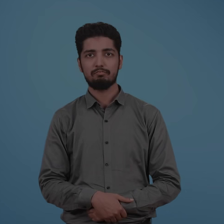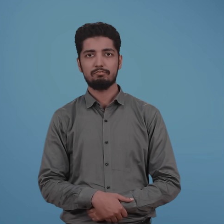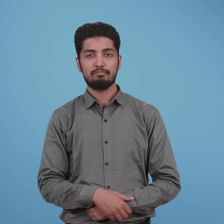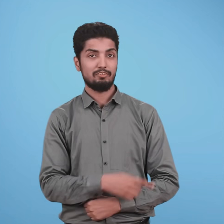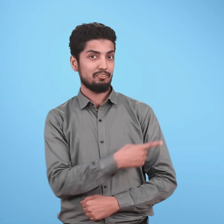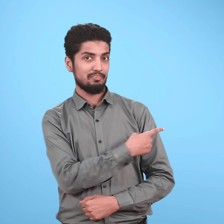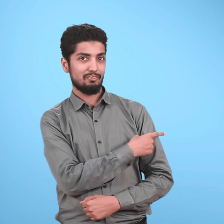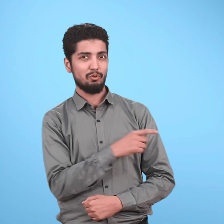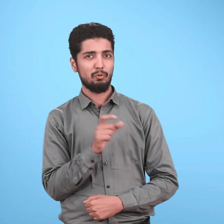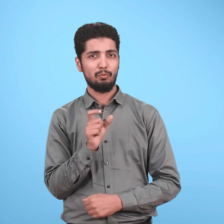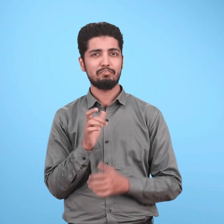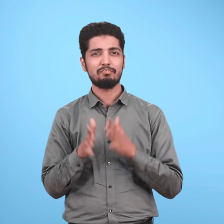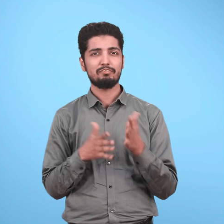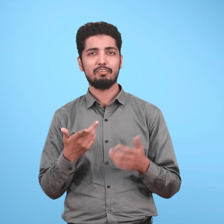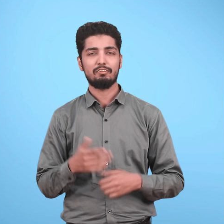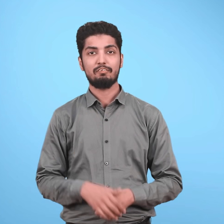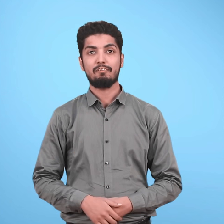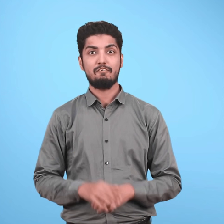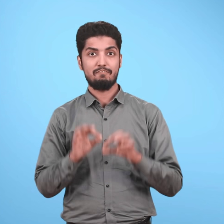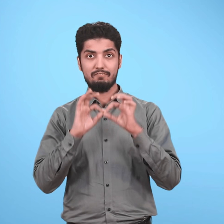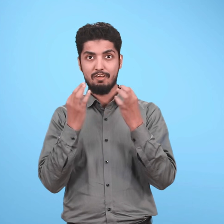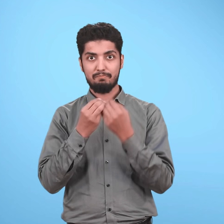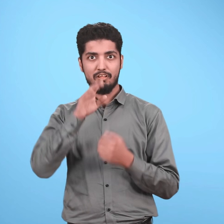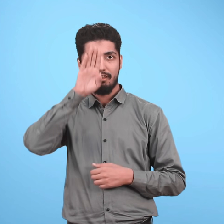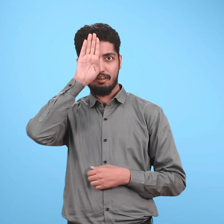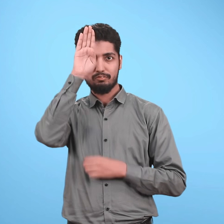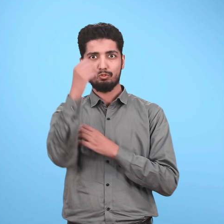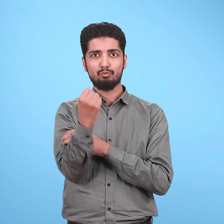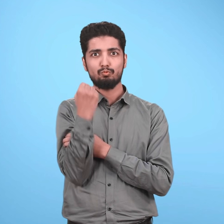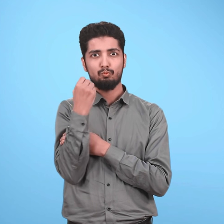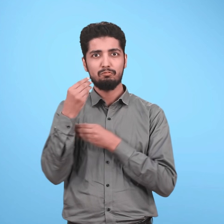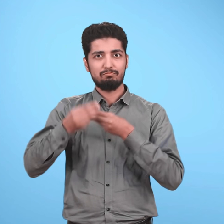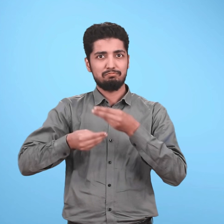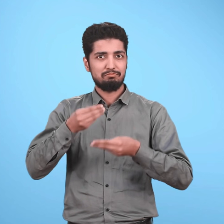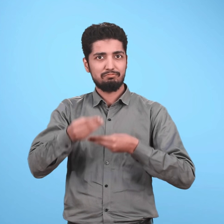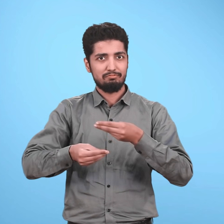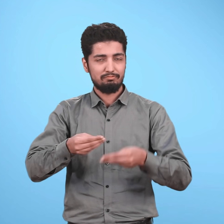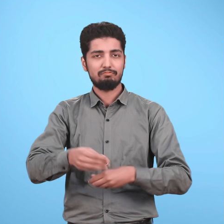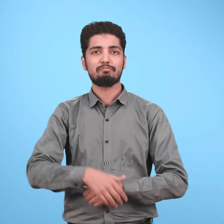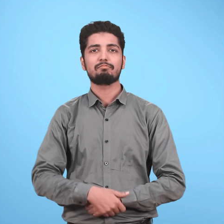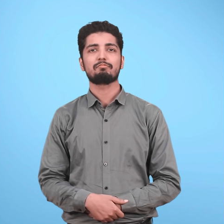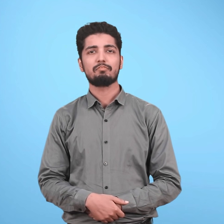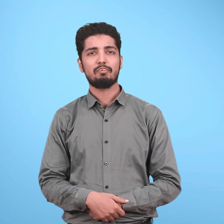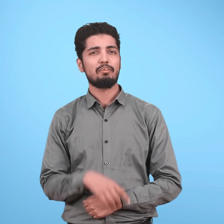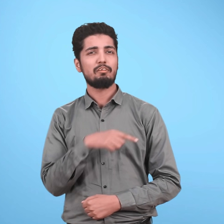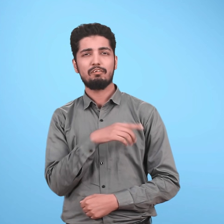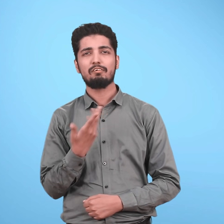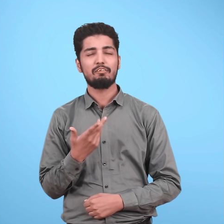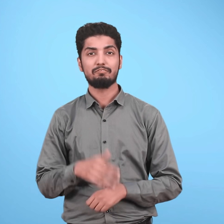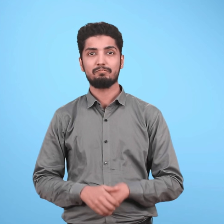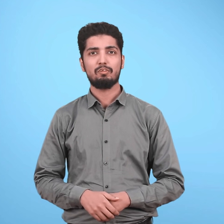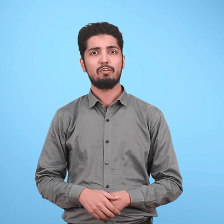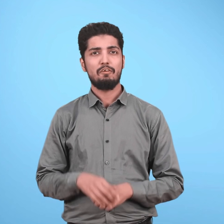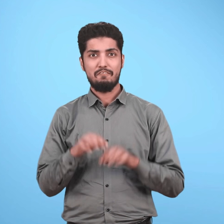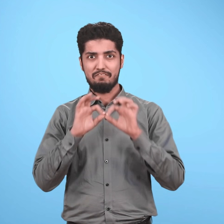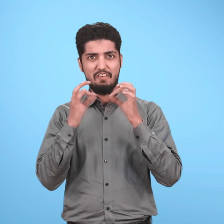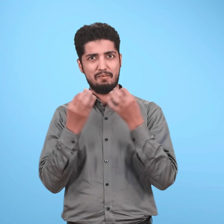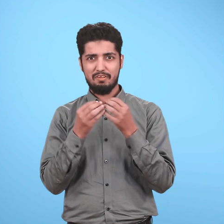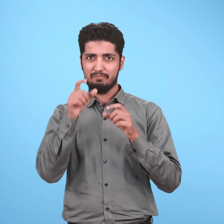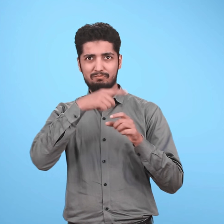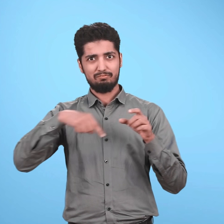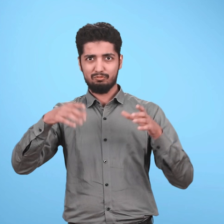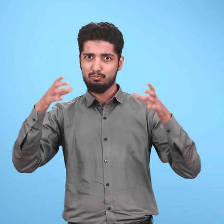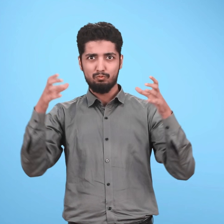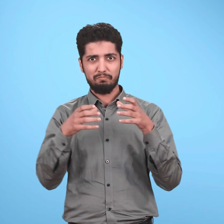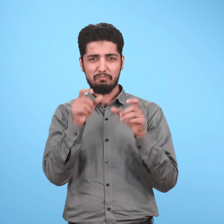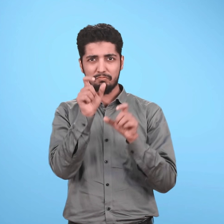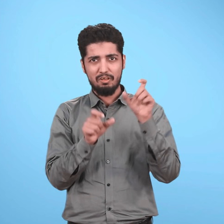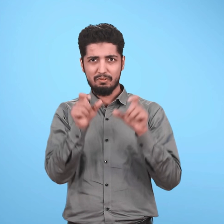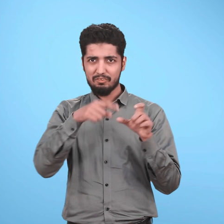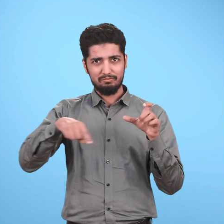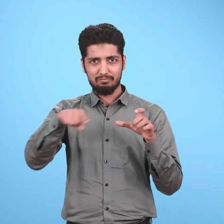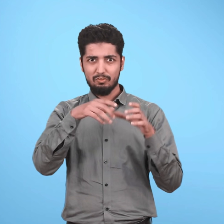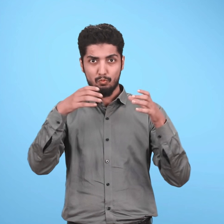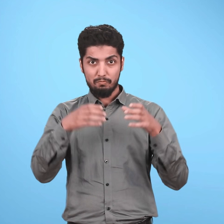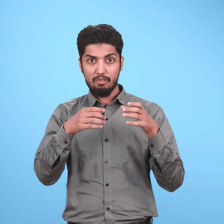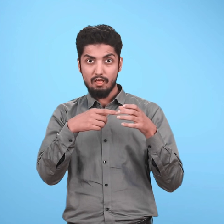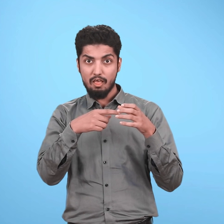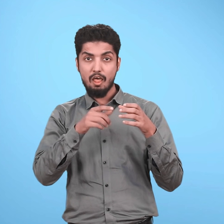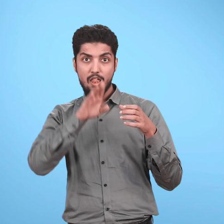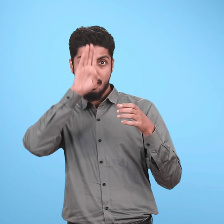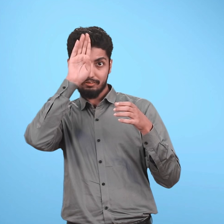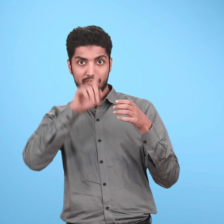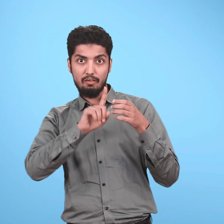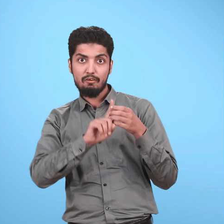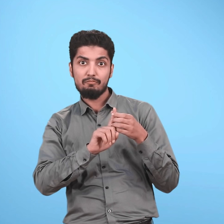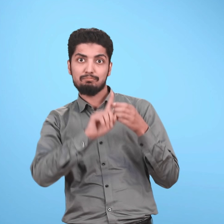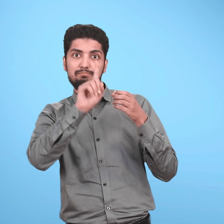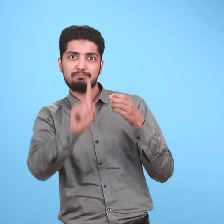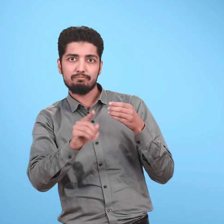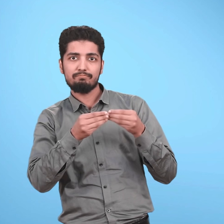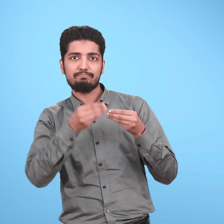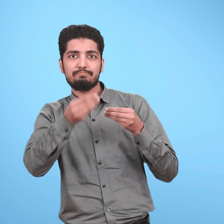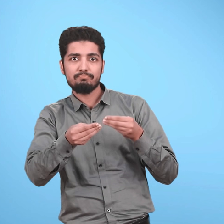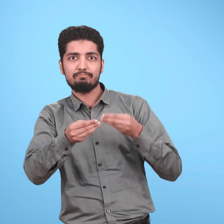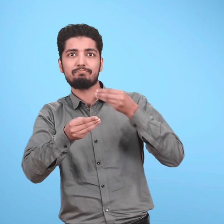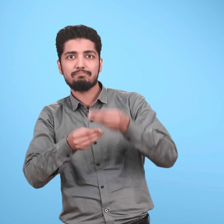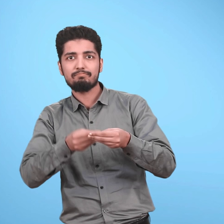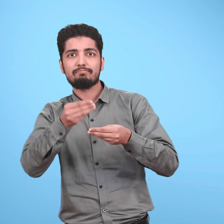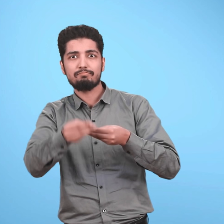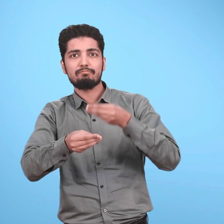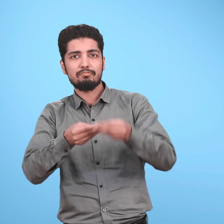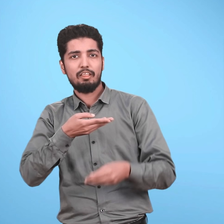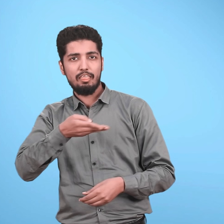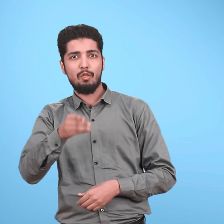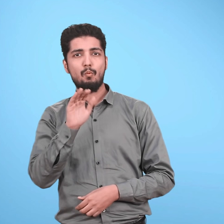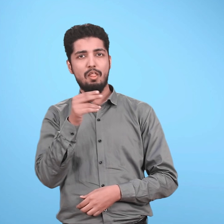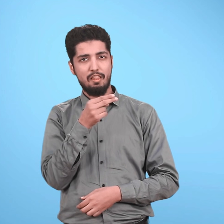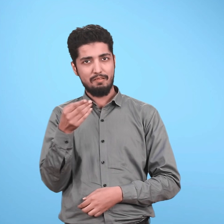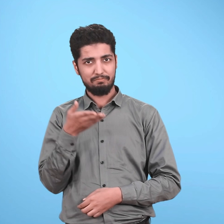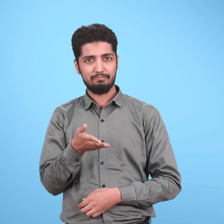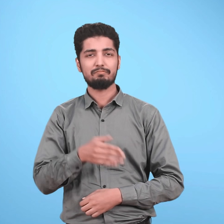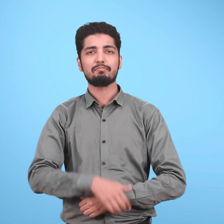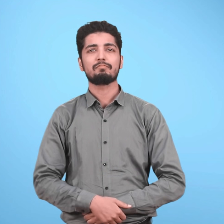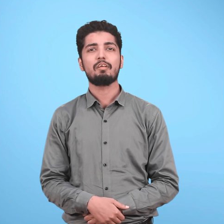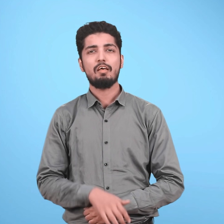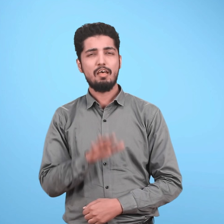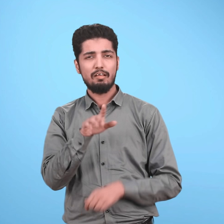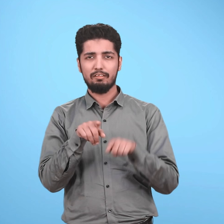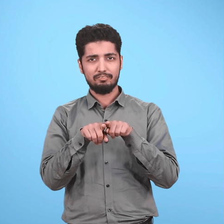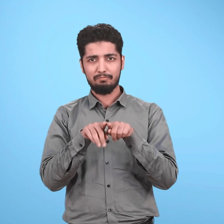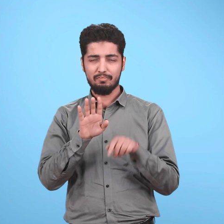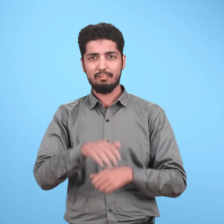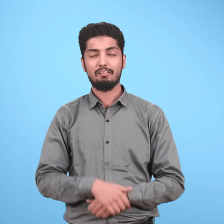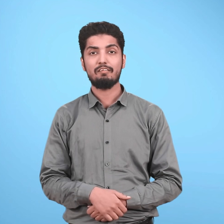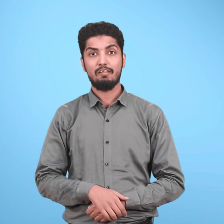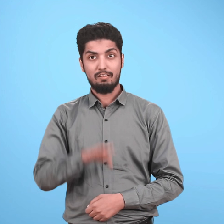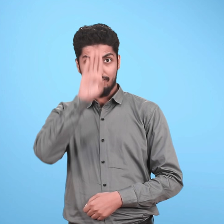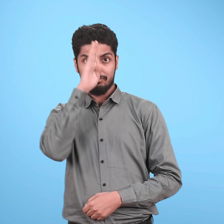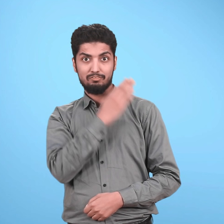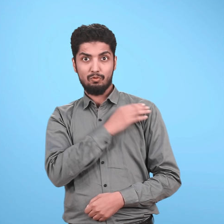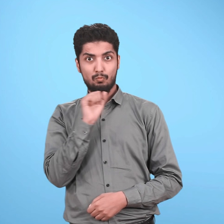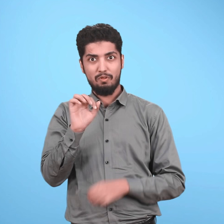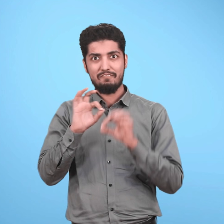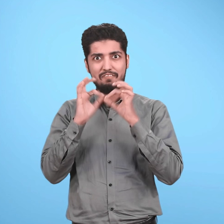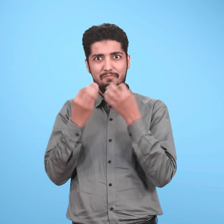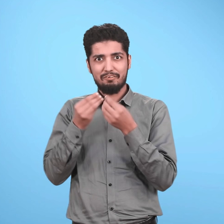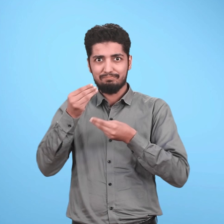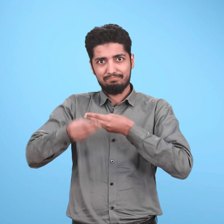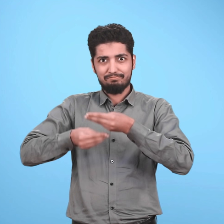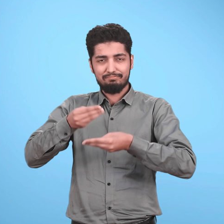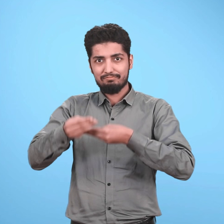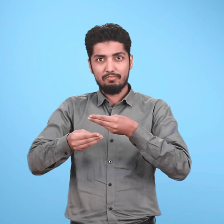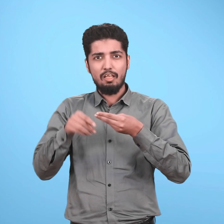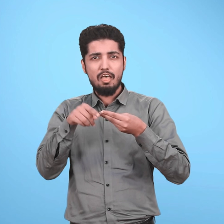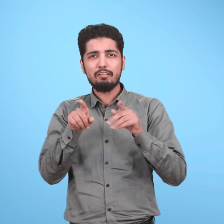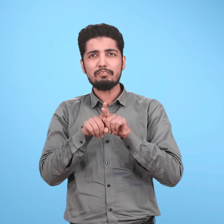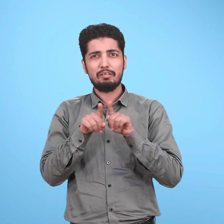Dynasty This sign means Dynasty. when members of the same family. Become rulers one after another. The family is often called a dynasty. For example, Mauryas were a dynasty